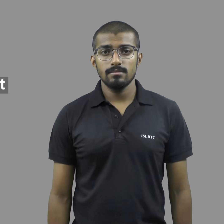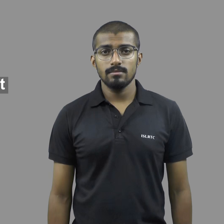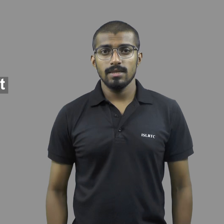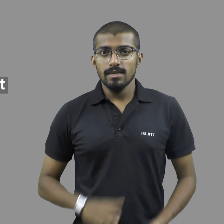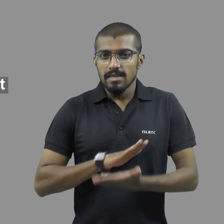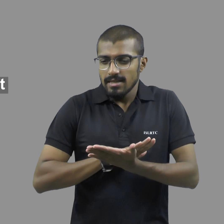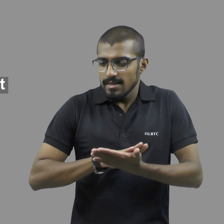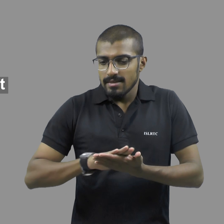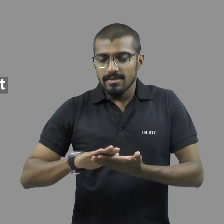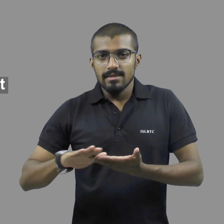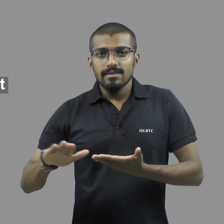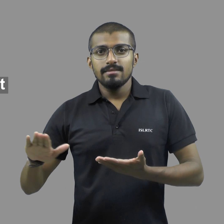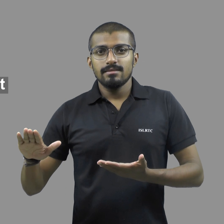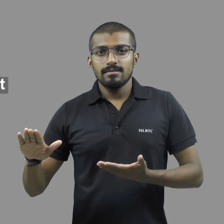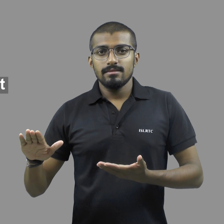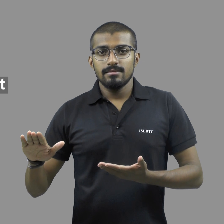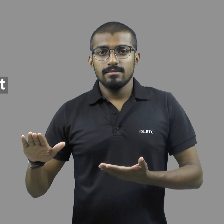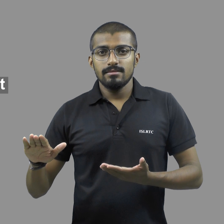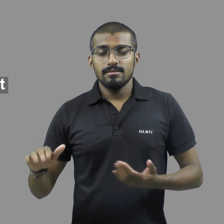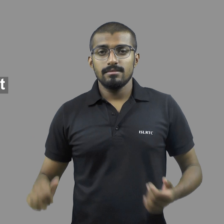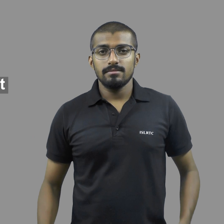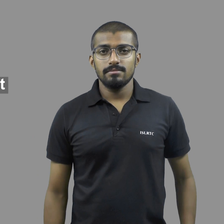Neat